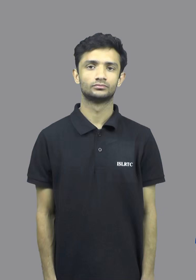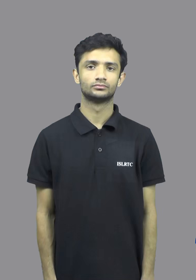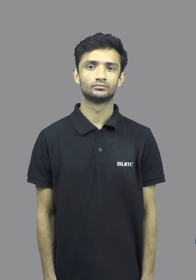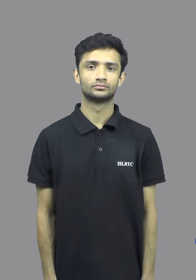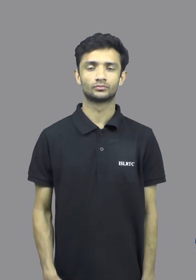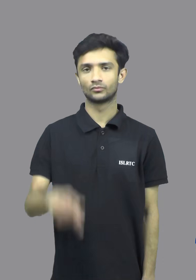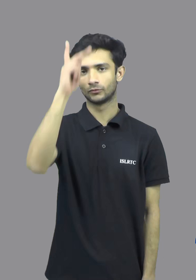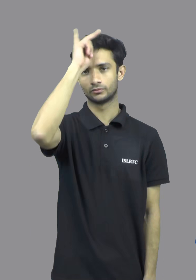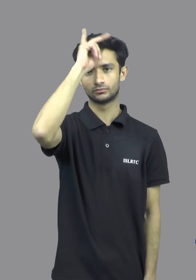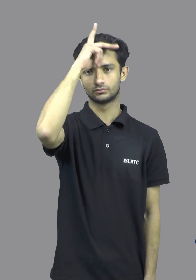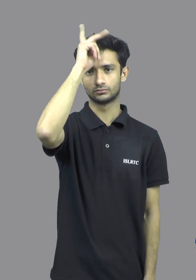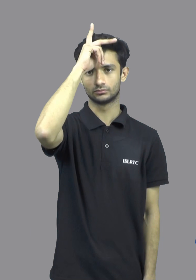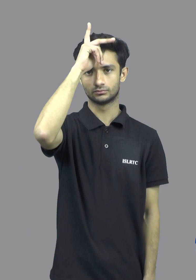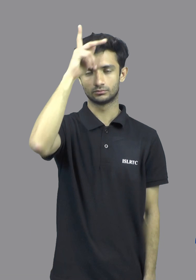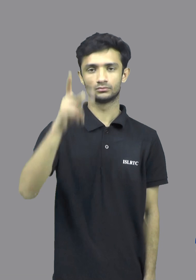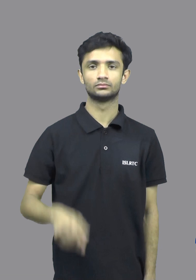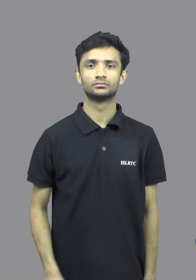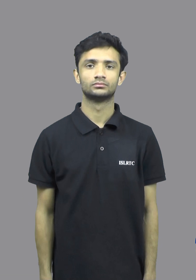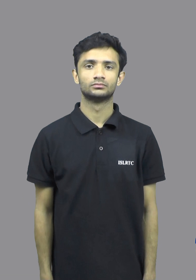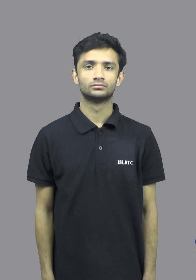Peru